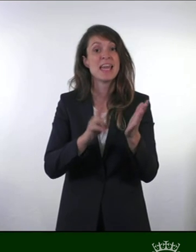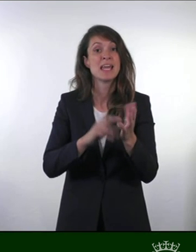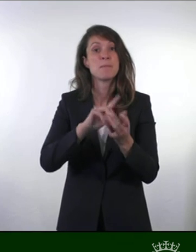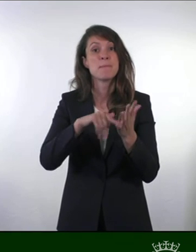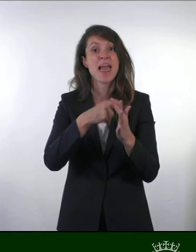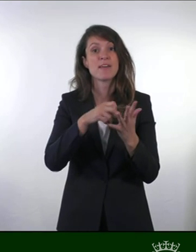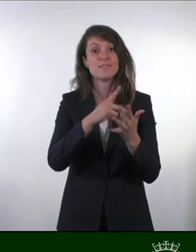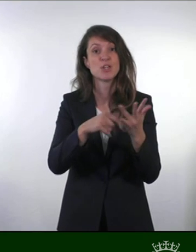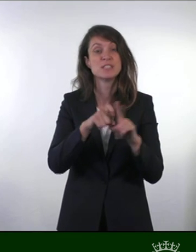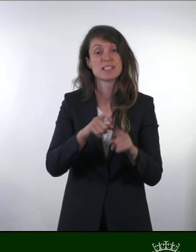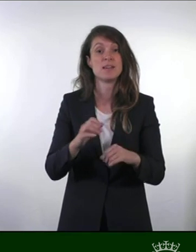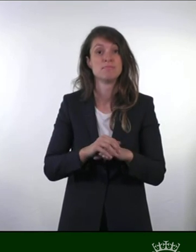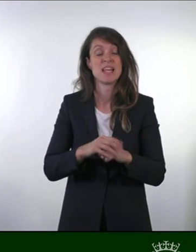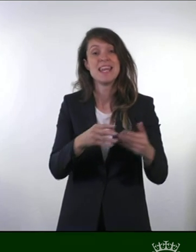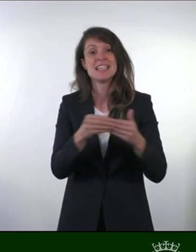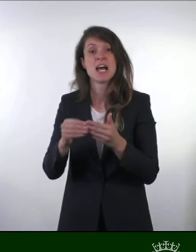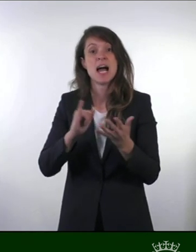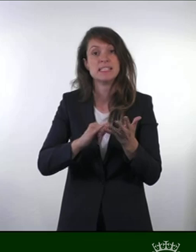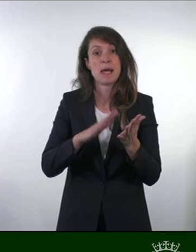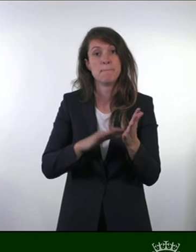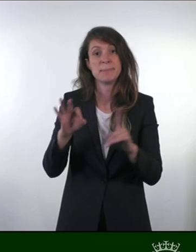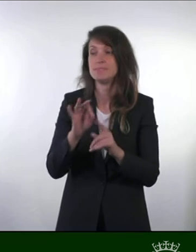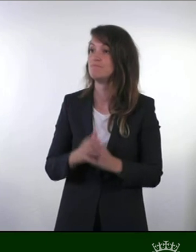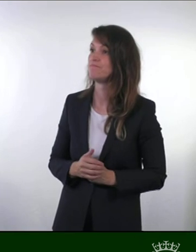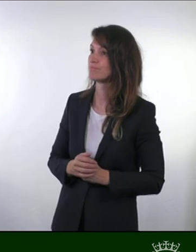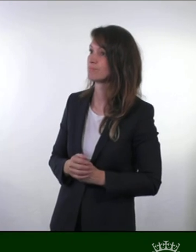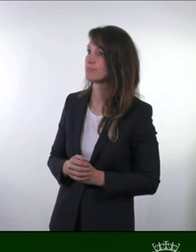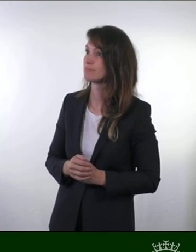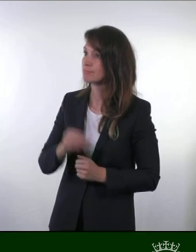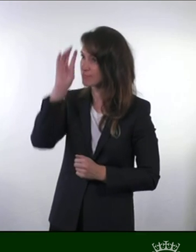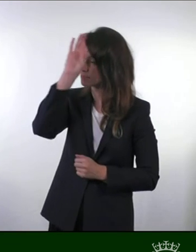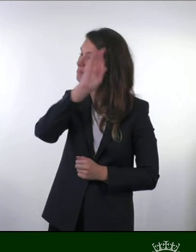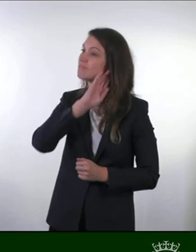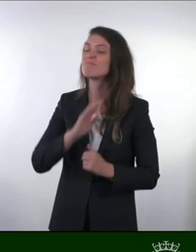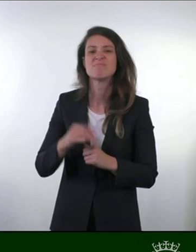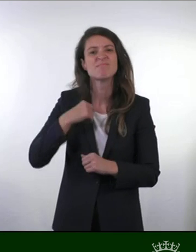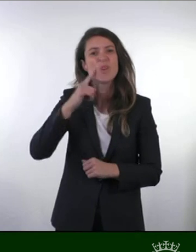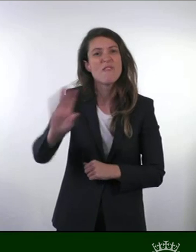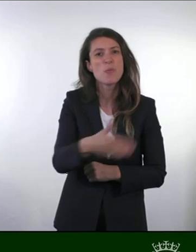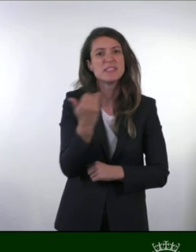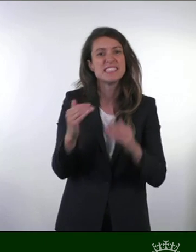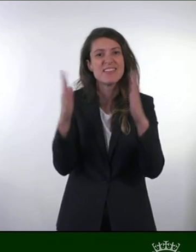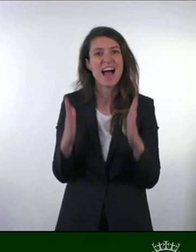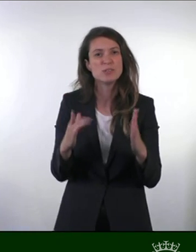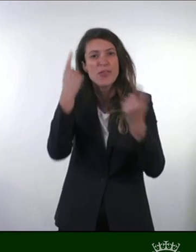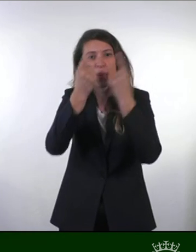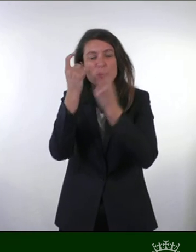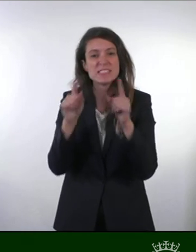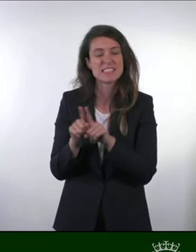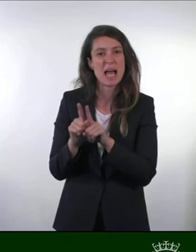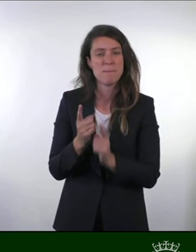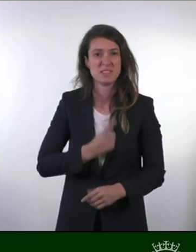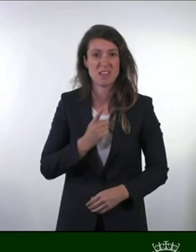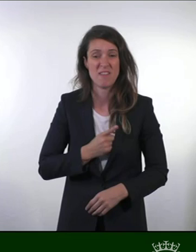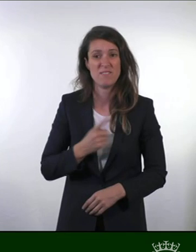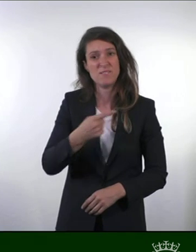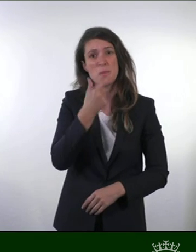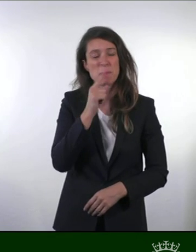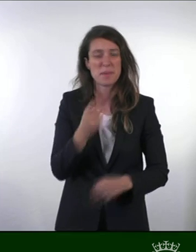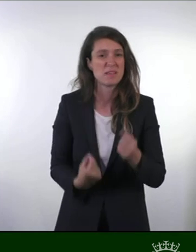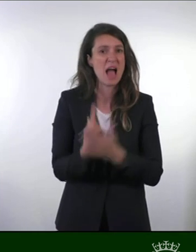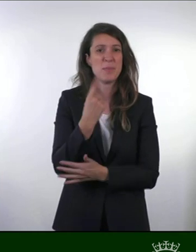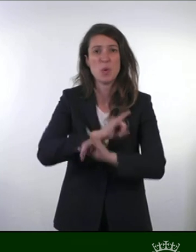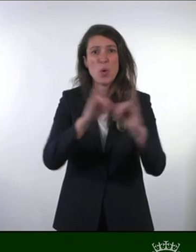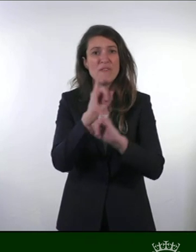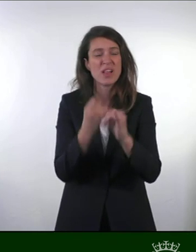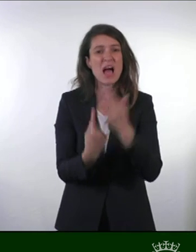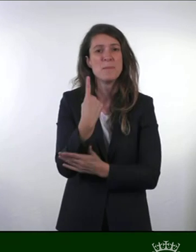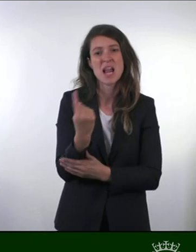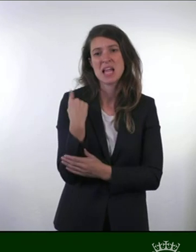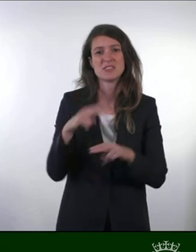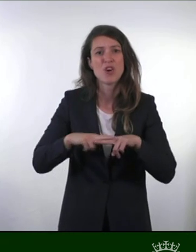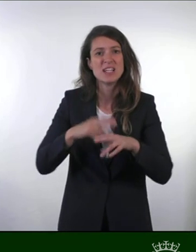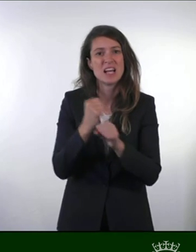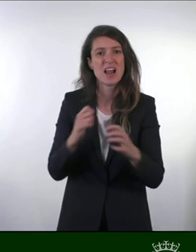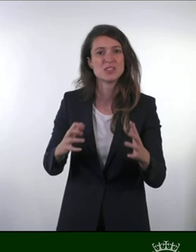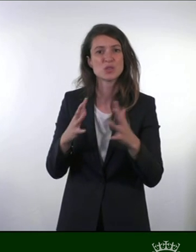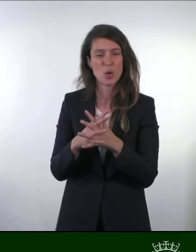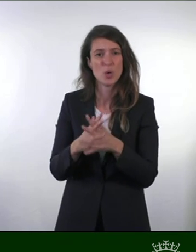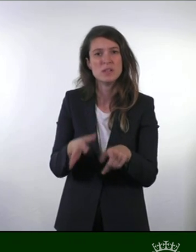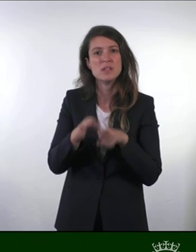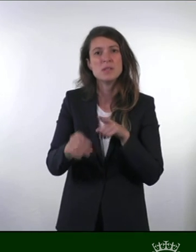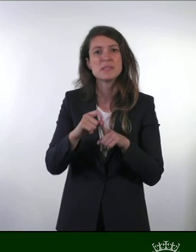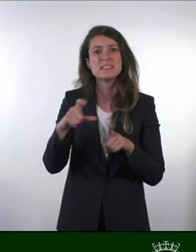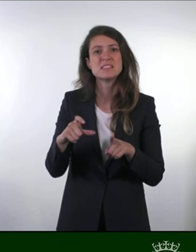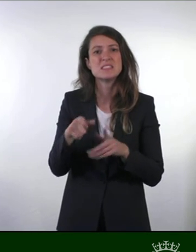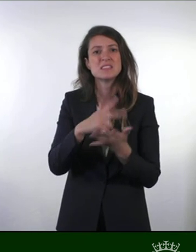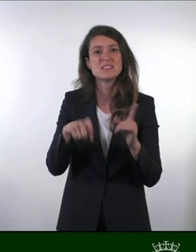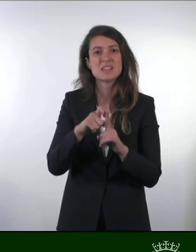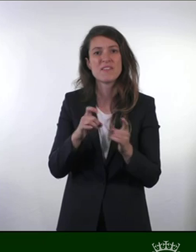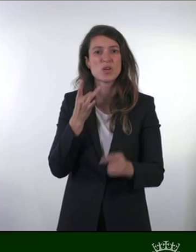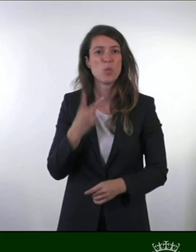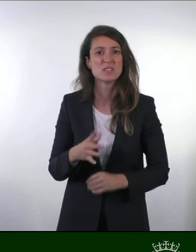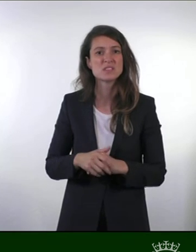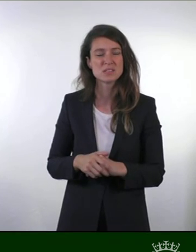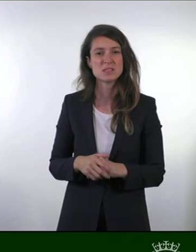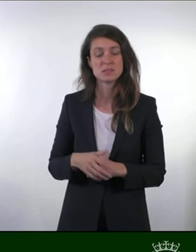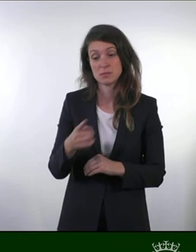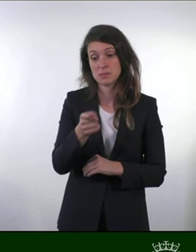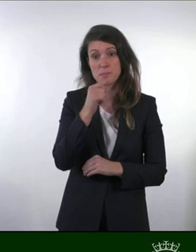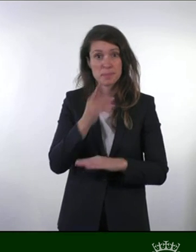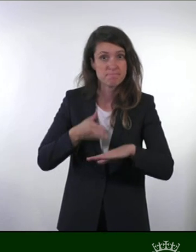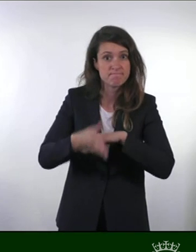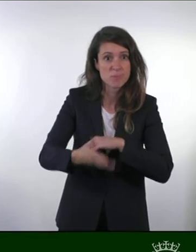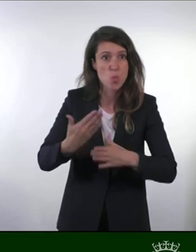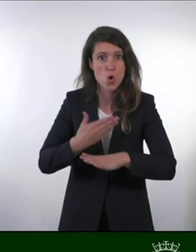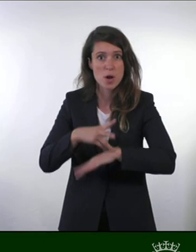I am sure that the thoughts of everyone in the House will, like mine, be with those who were caught up in the terrible incidents in Glasgow last Friday, and in particular with PC David Whyte and those who went to do their duty.